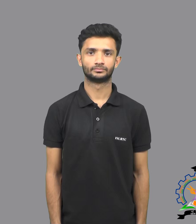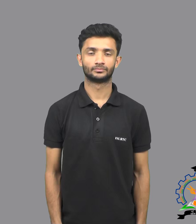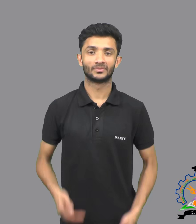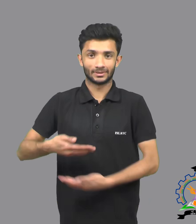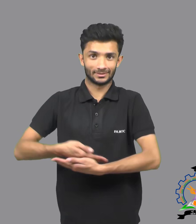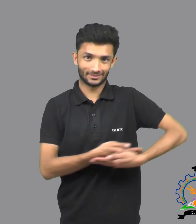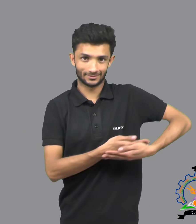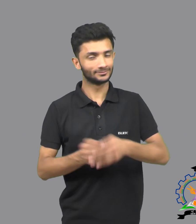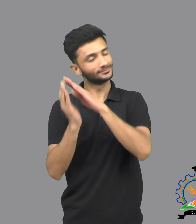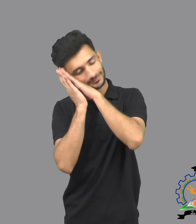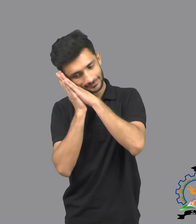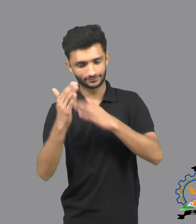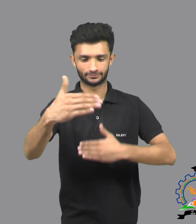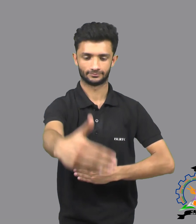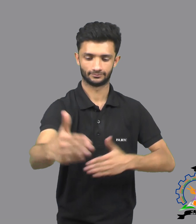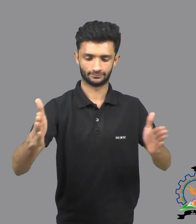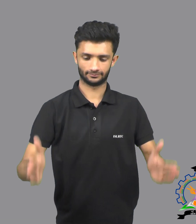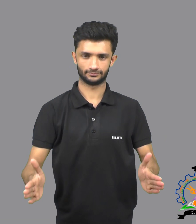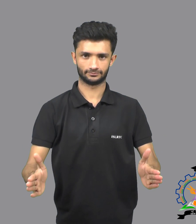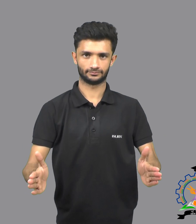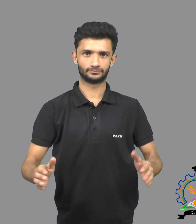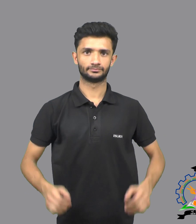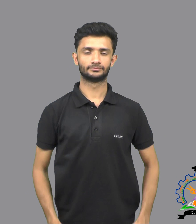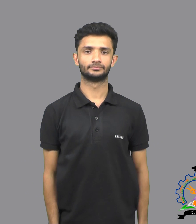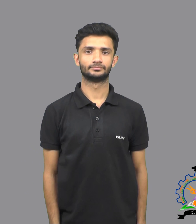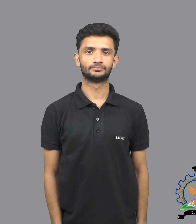Baby Bot